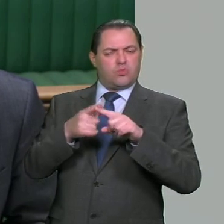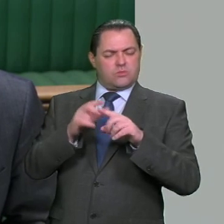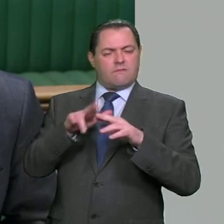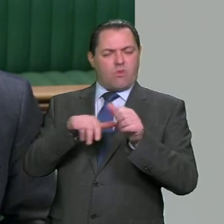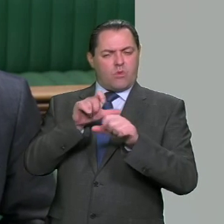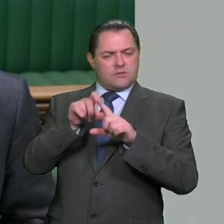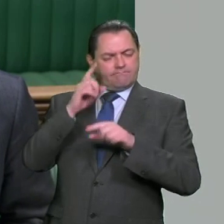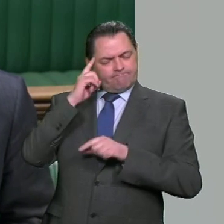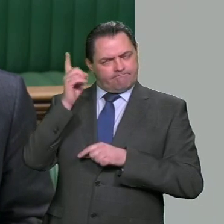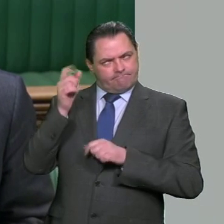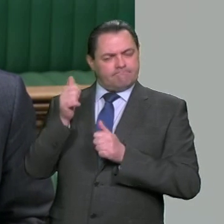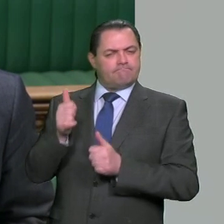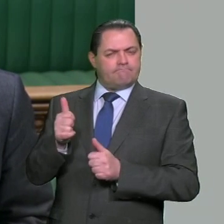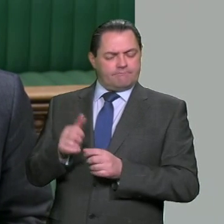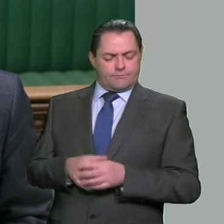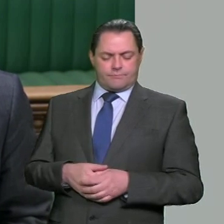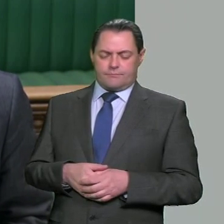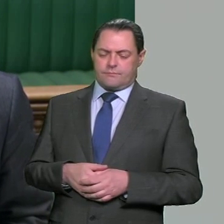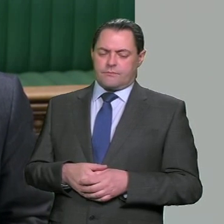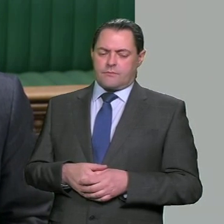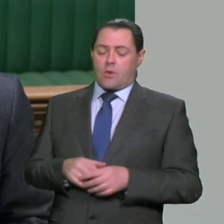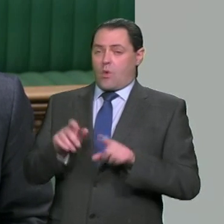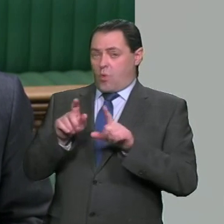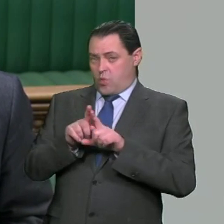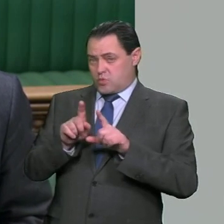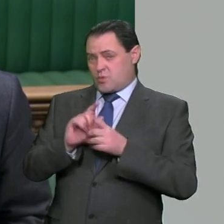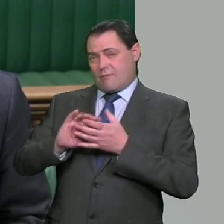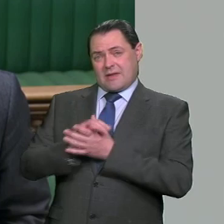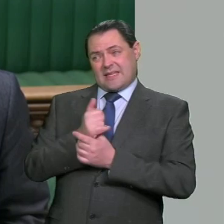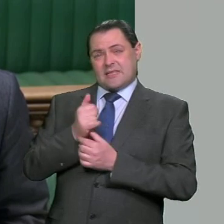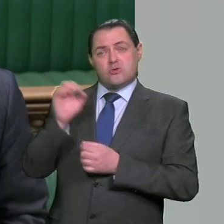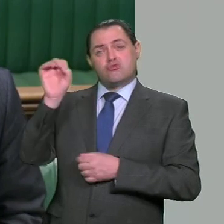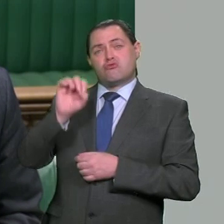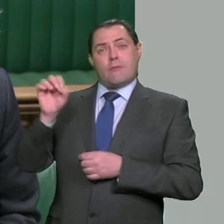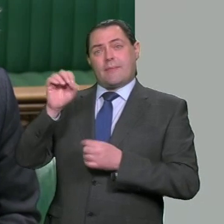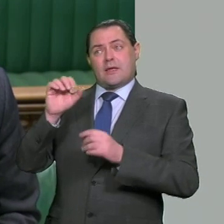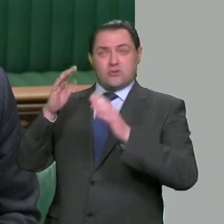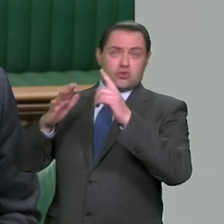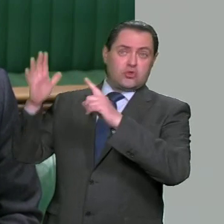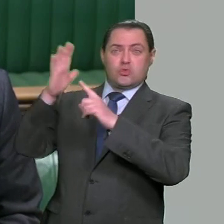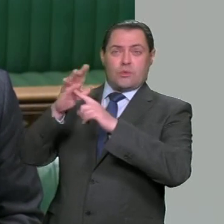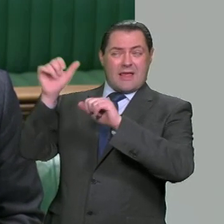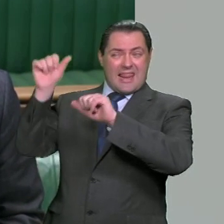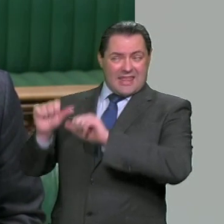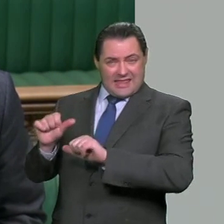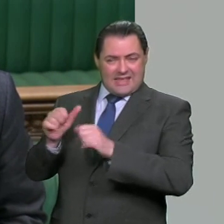I welcome the decision taken by the six English football teams not to join the European super league.